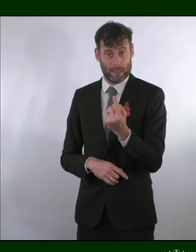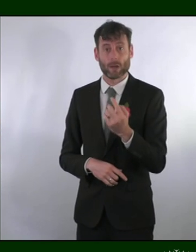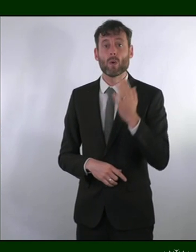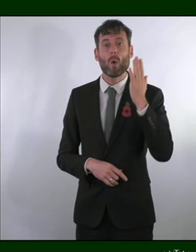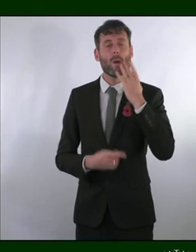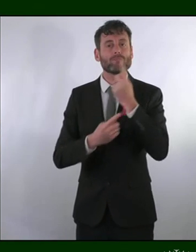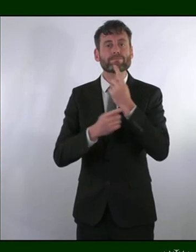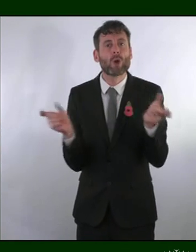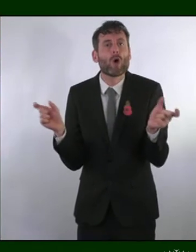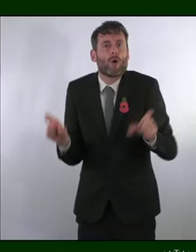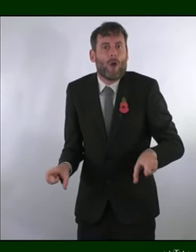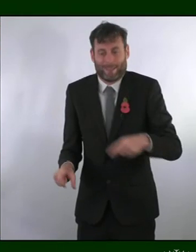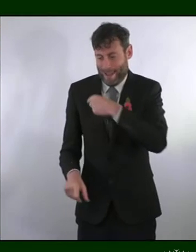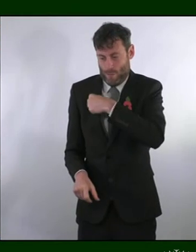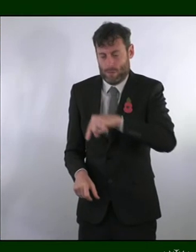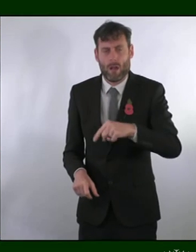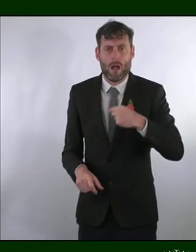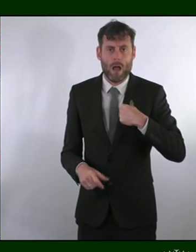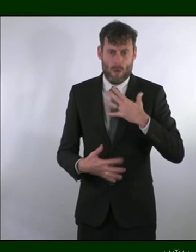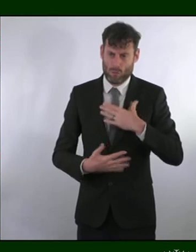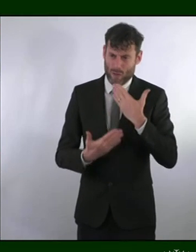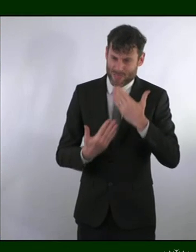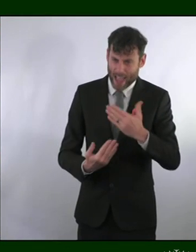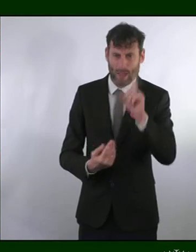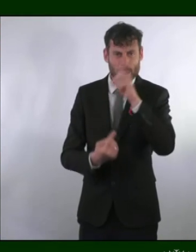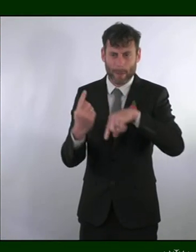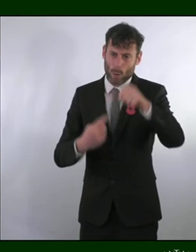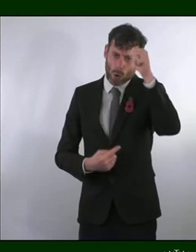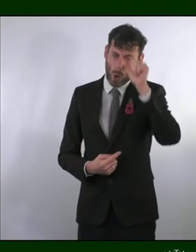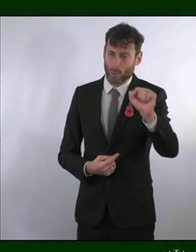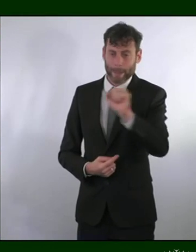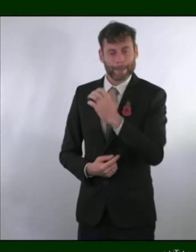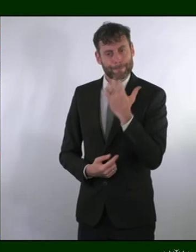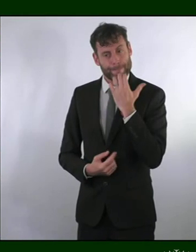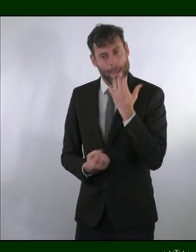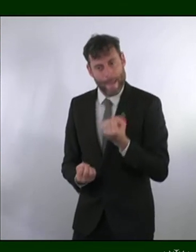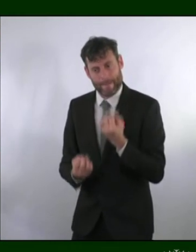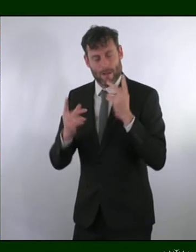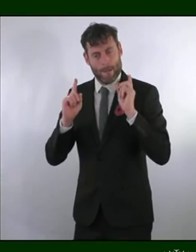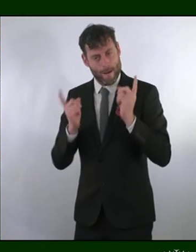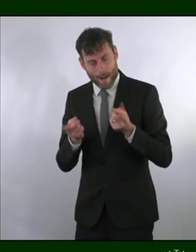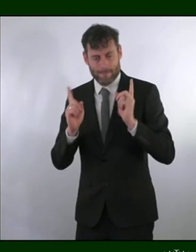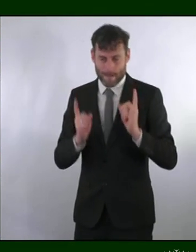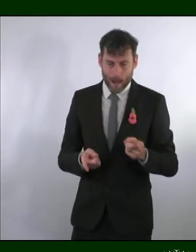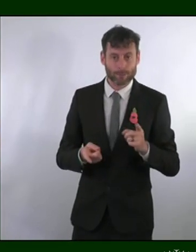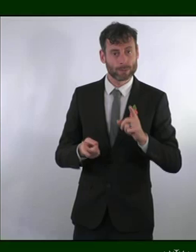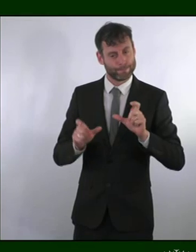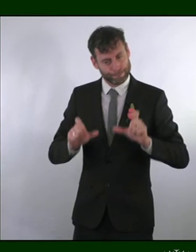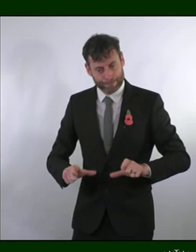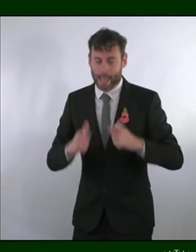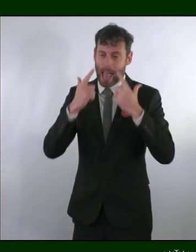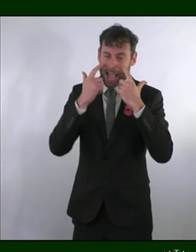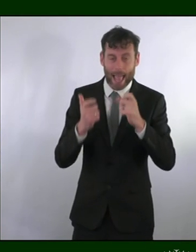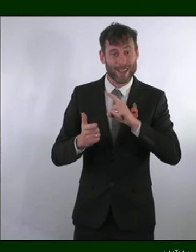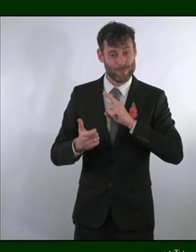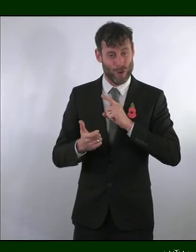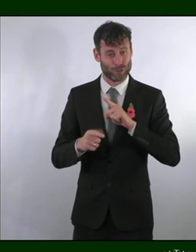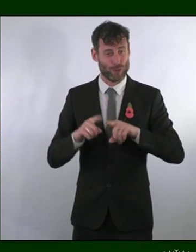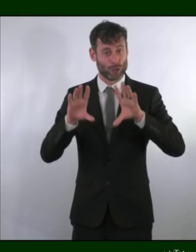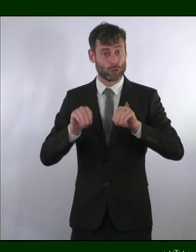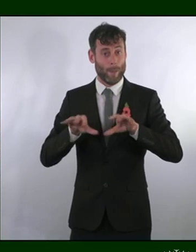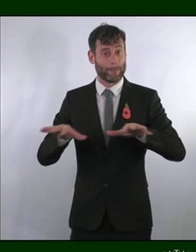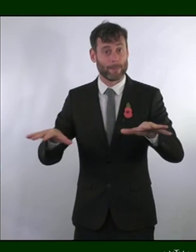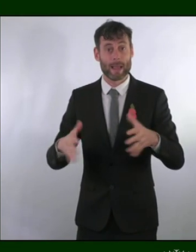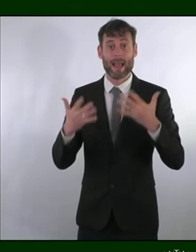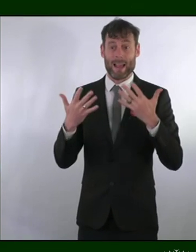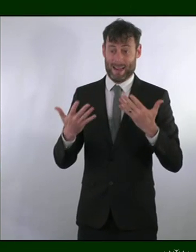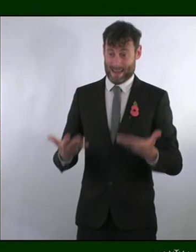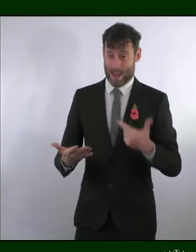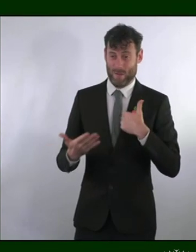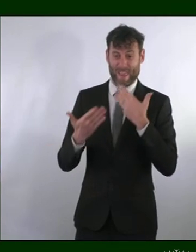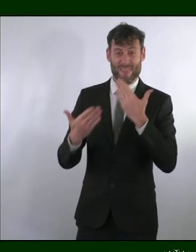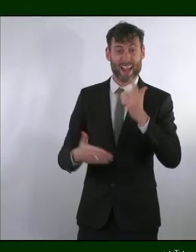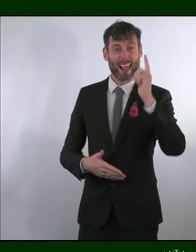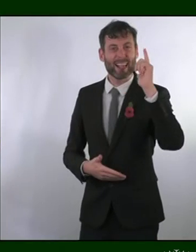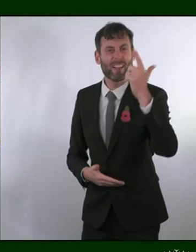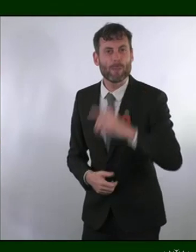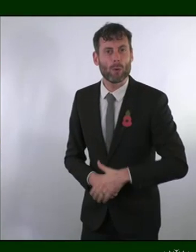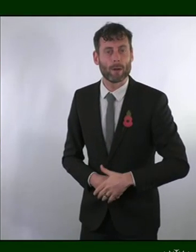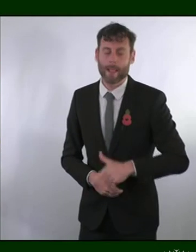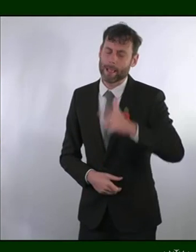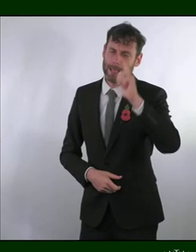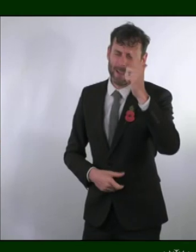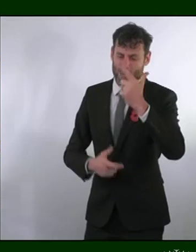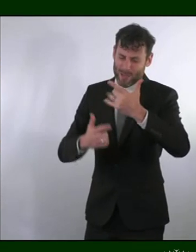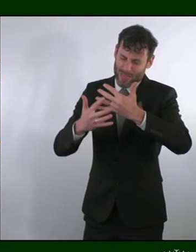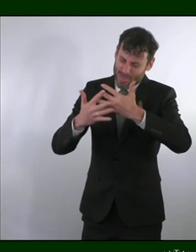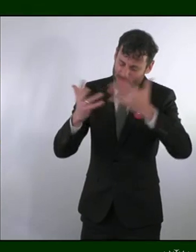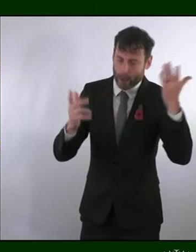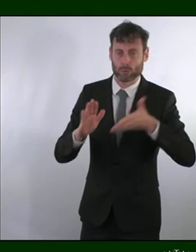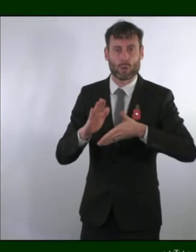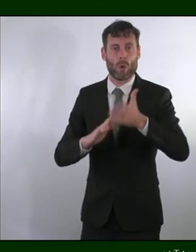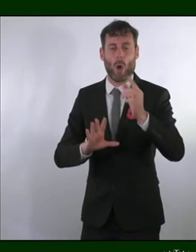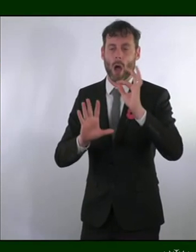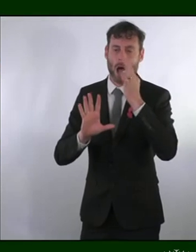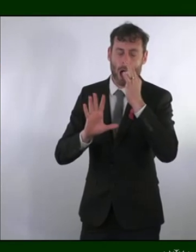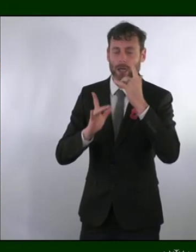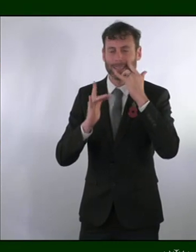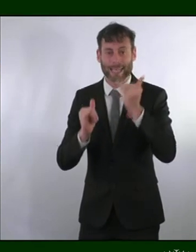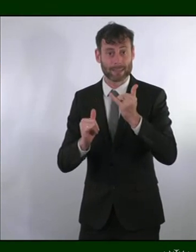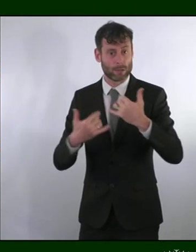I am grateful to the people of this country for the sacrifices that they are making, and I am particularly grateful to the people of Liverpool and elsewhere—tens of thousands of people in Liverpool are taking part in the mass testing work that is going on there.